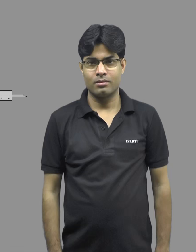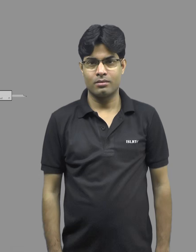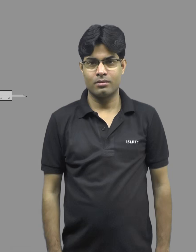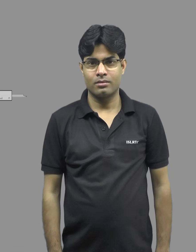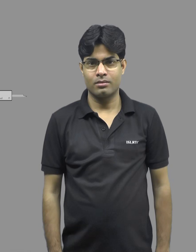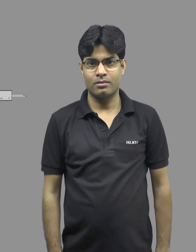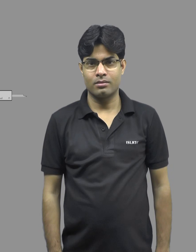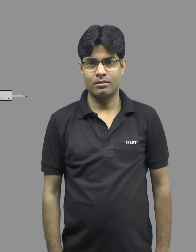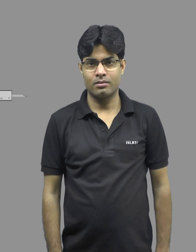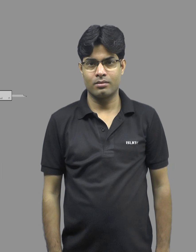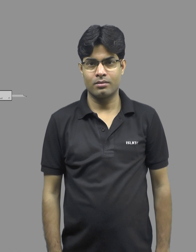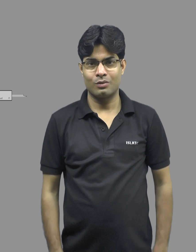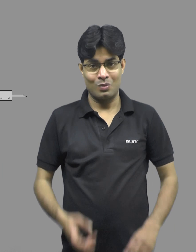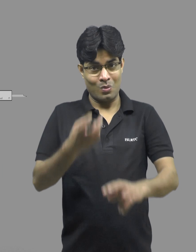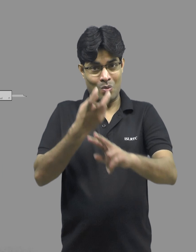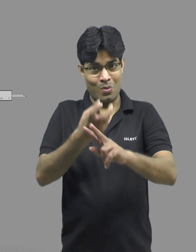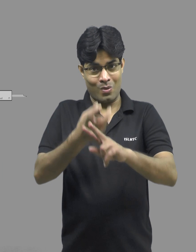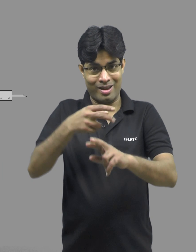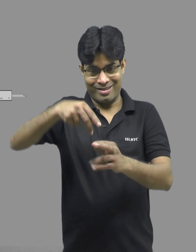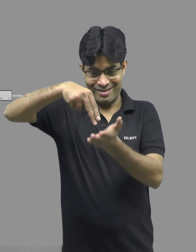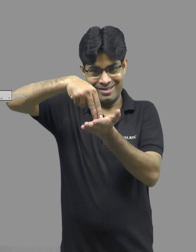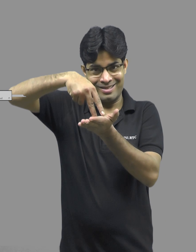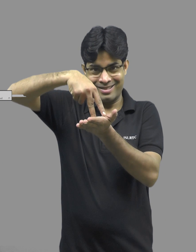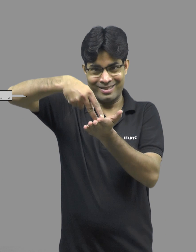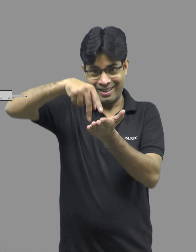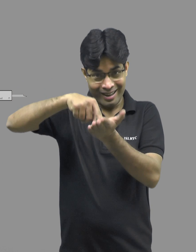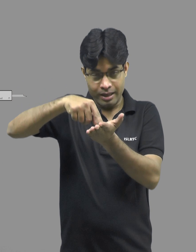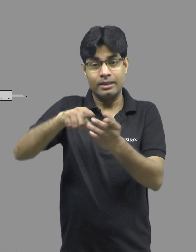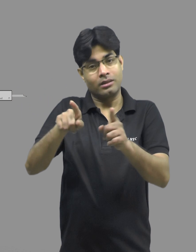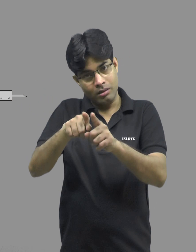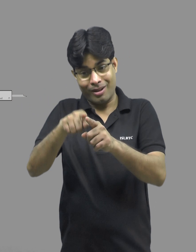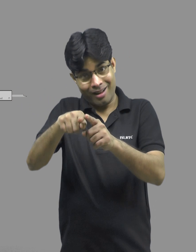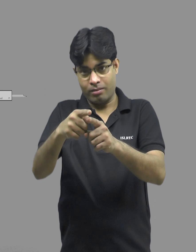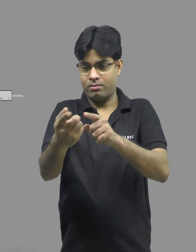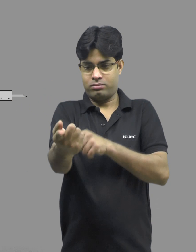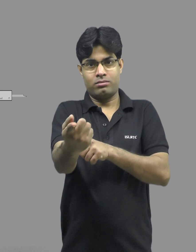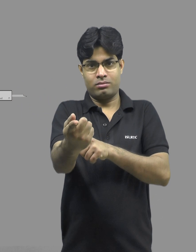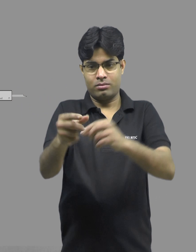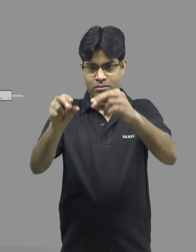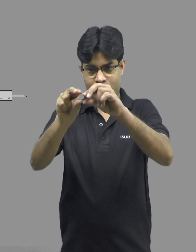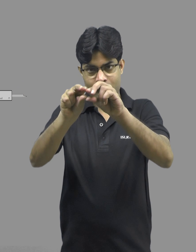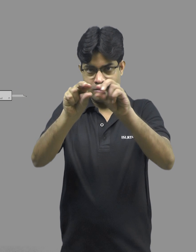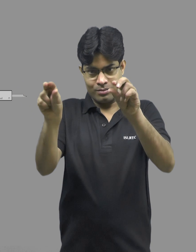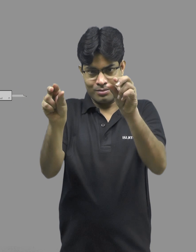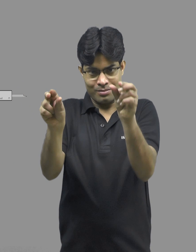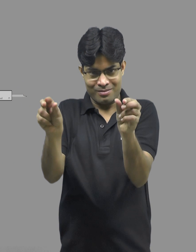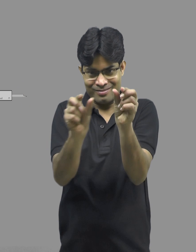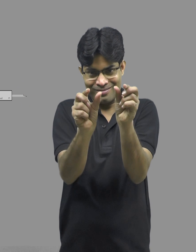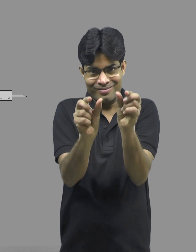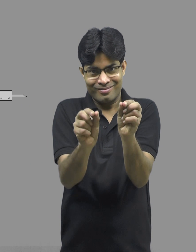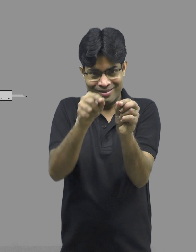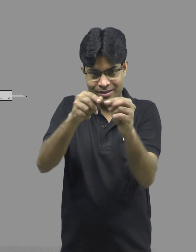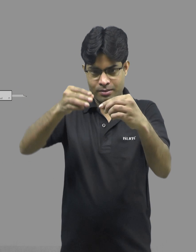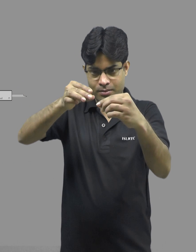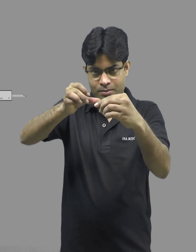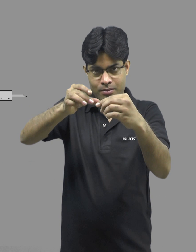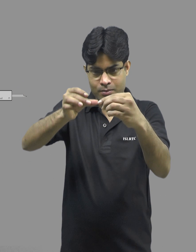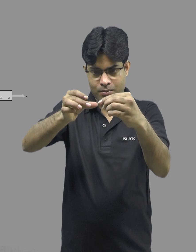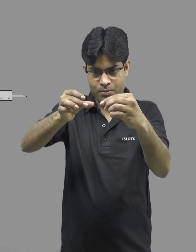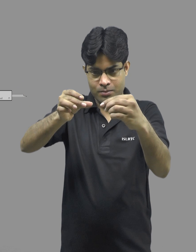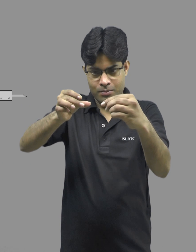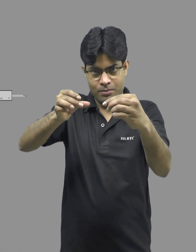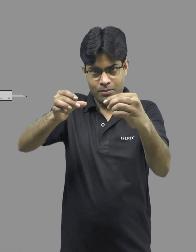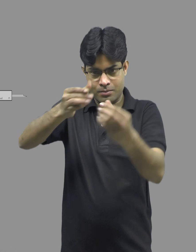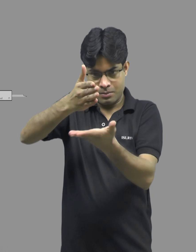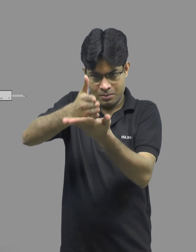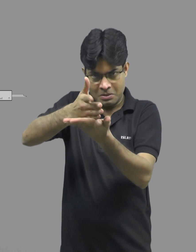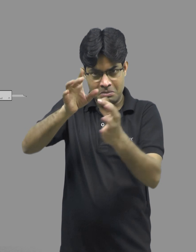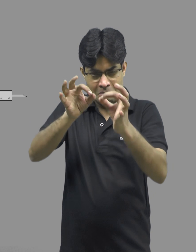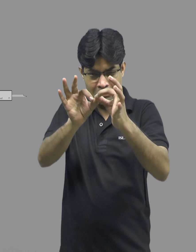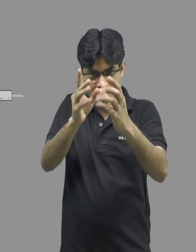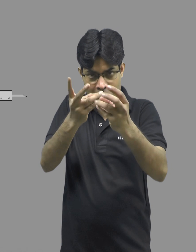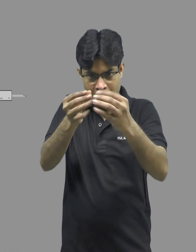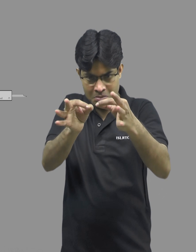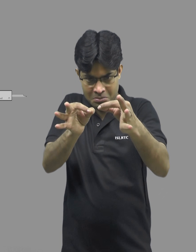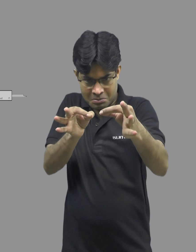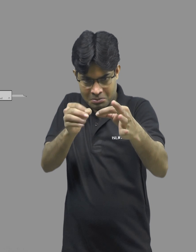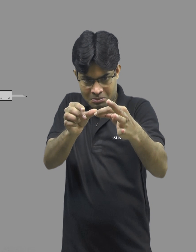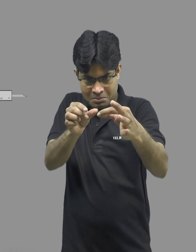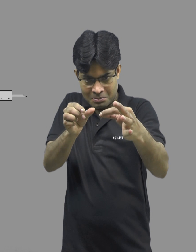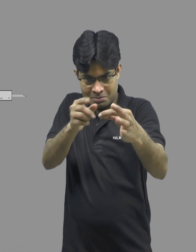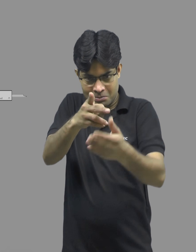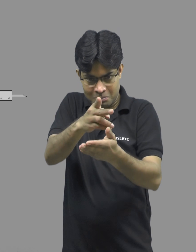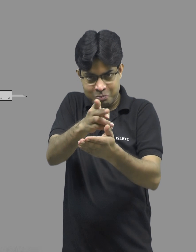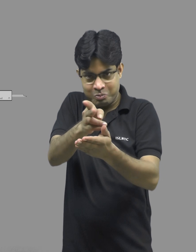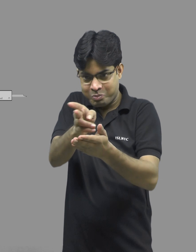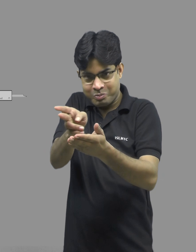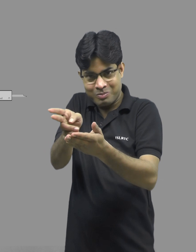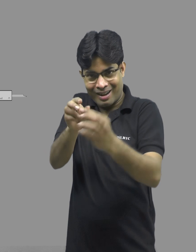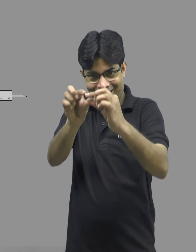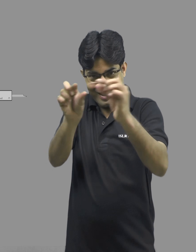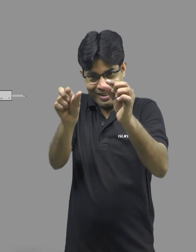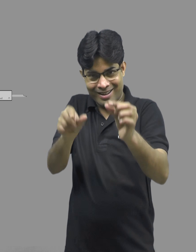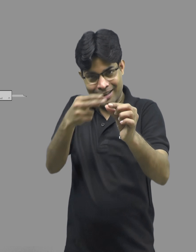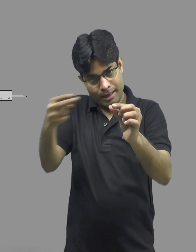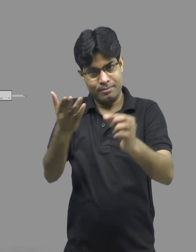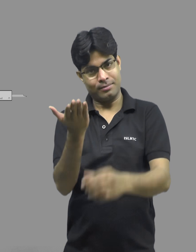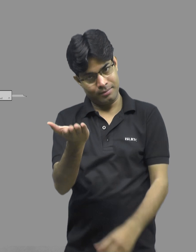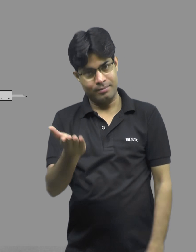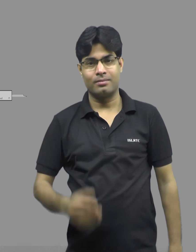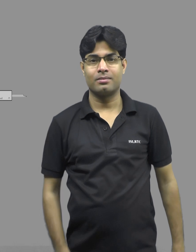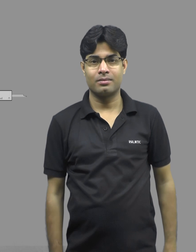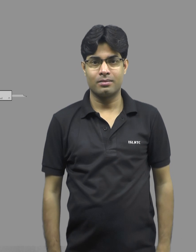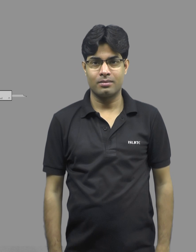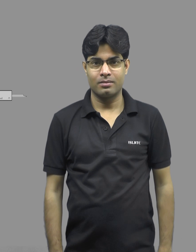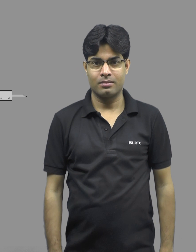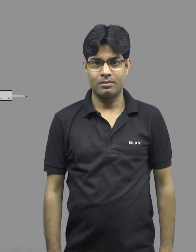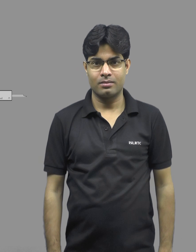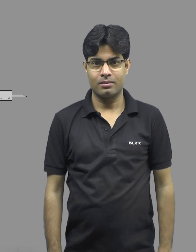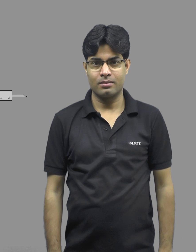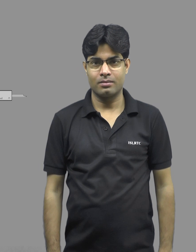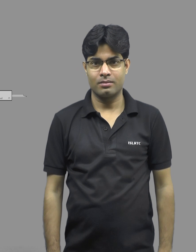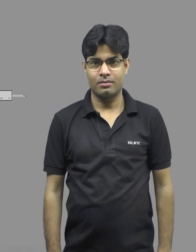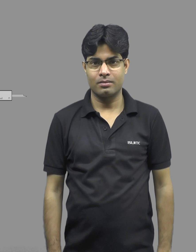Vernier Caliper